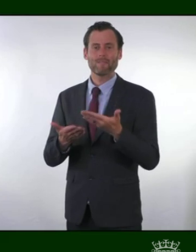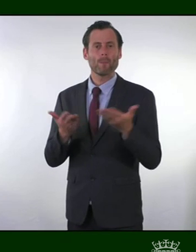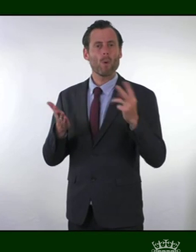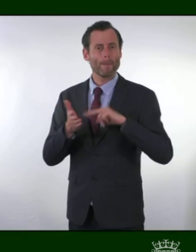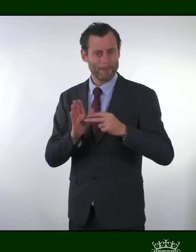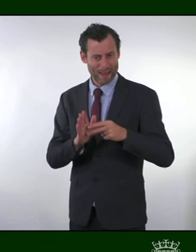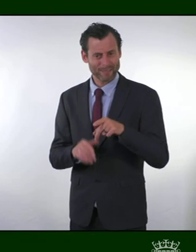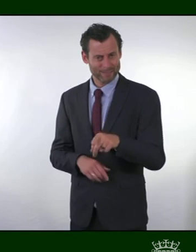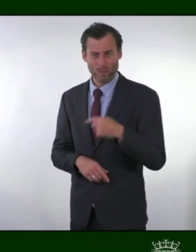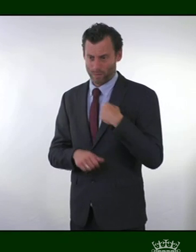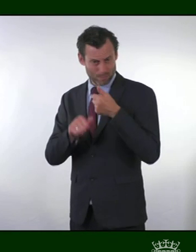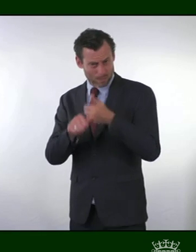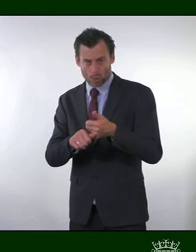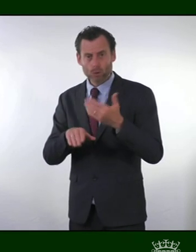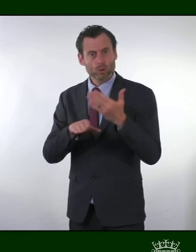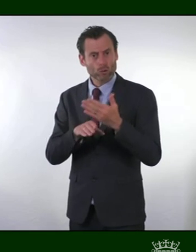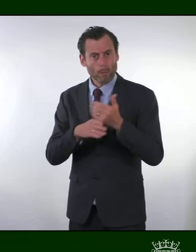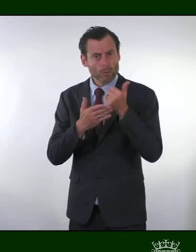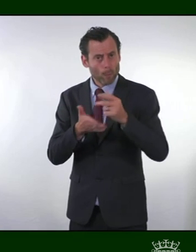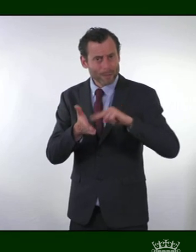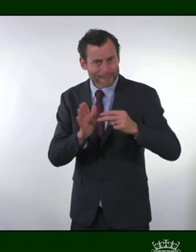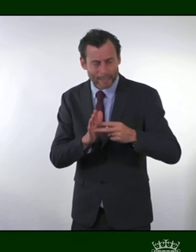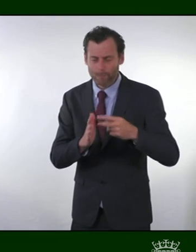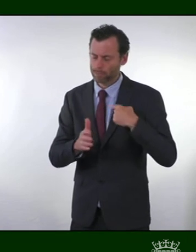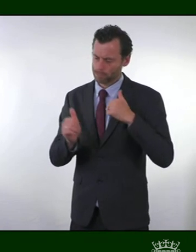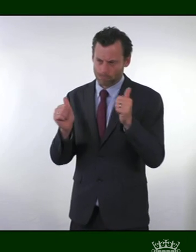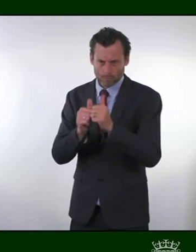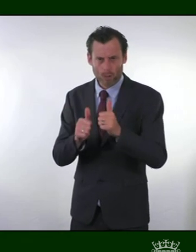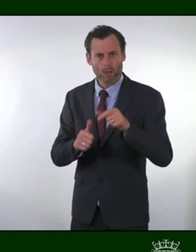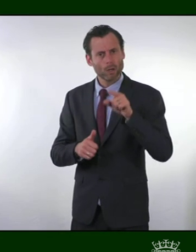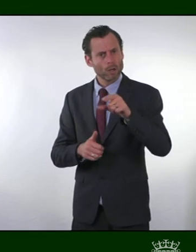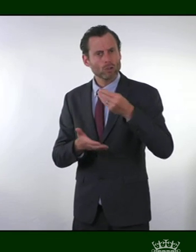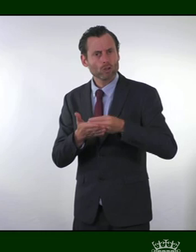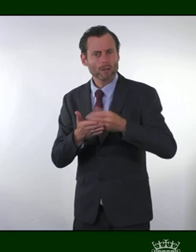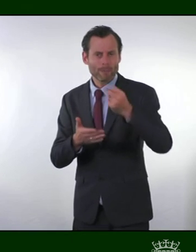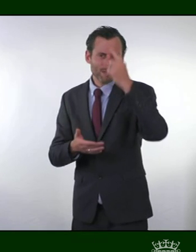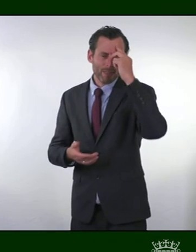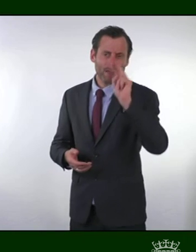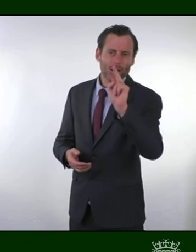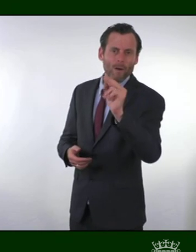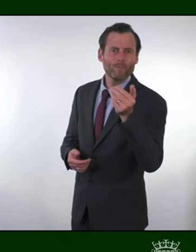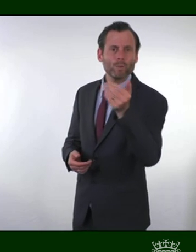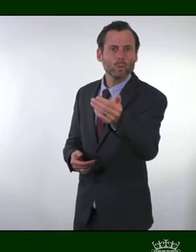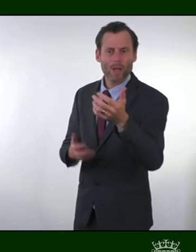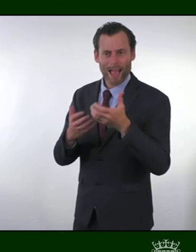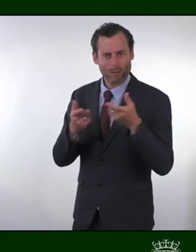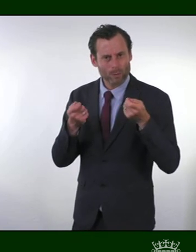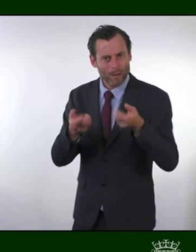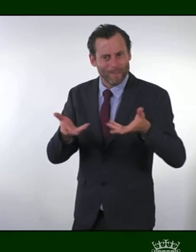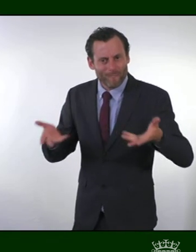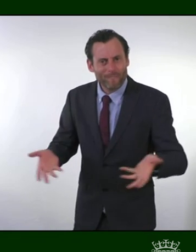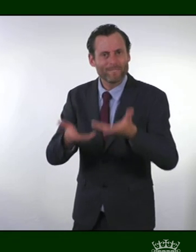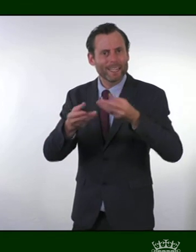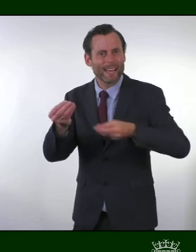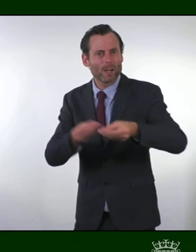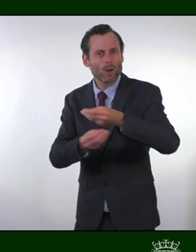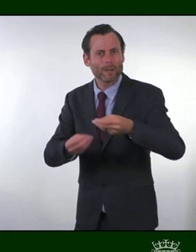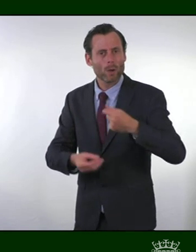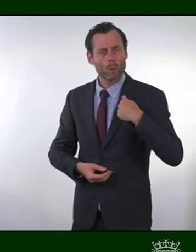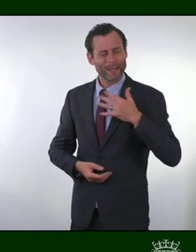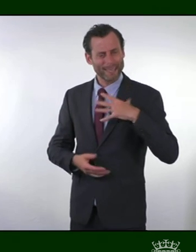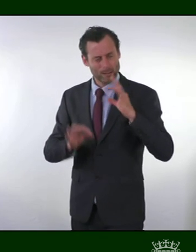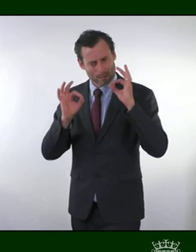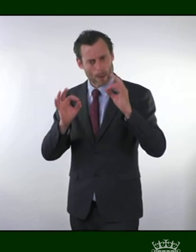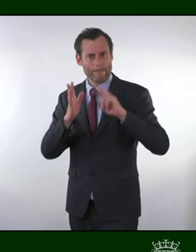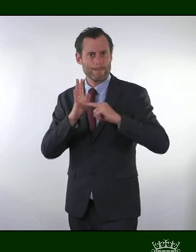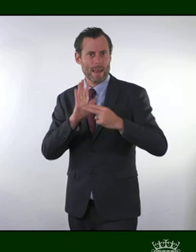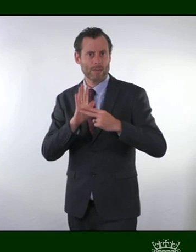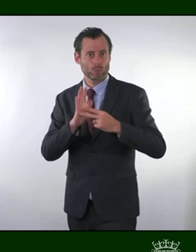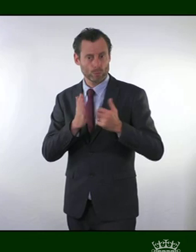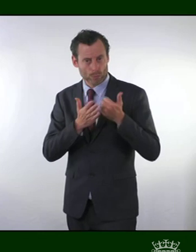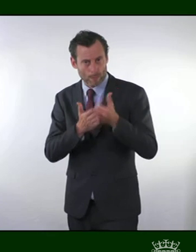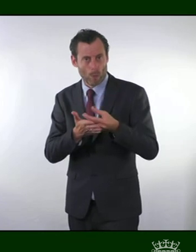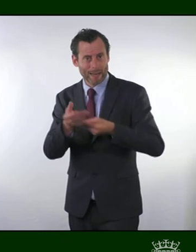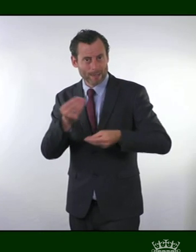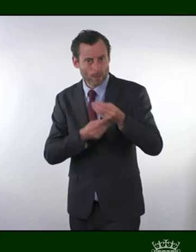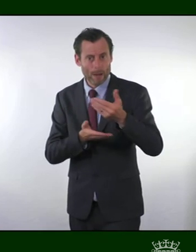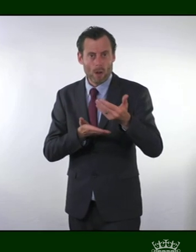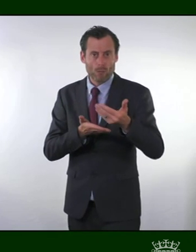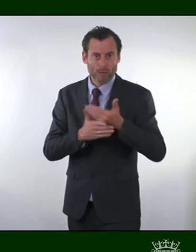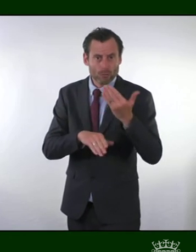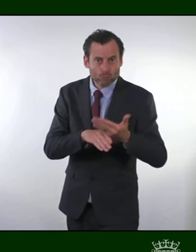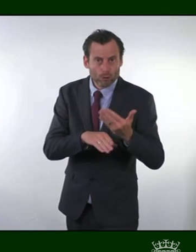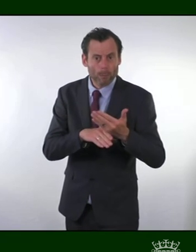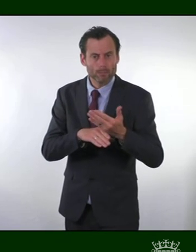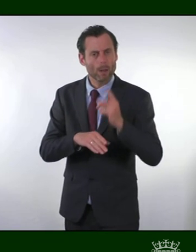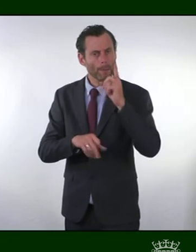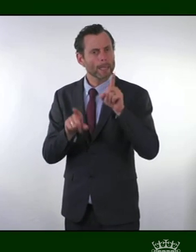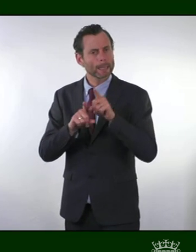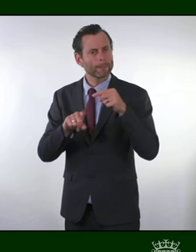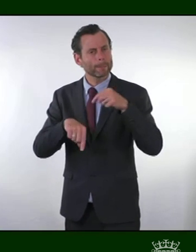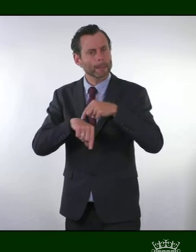We support measures such as the job support schemes and encourage the Chancellor to be more ambitious and think to the future in his stimulus plans; we want a comprehensive plan to support the economy, protect jobs and incomes, and build a greener, fairer society.